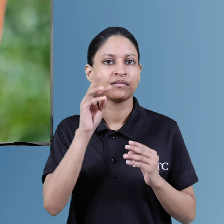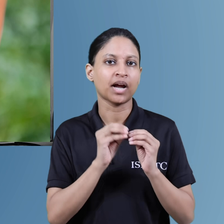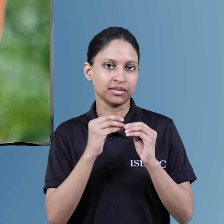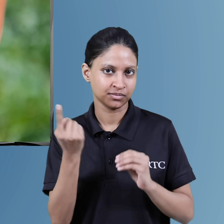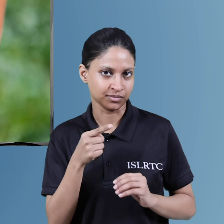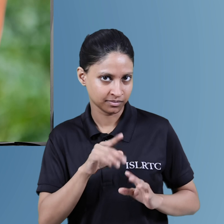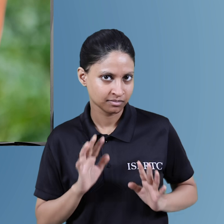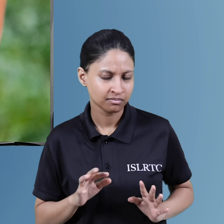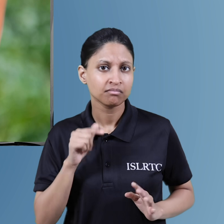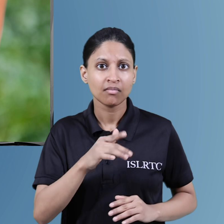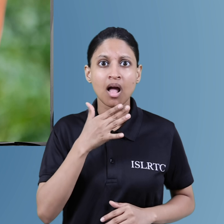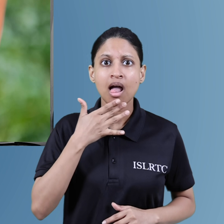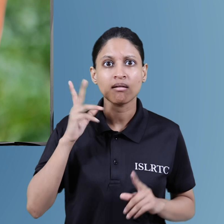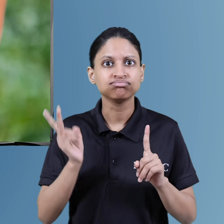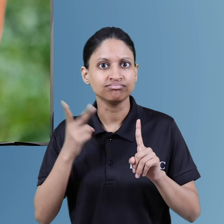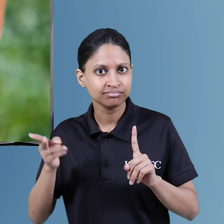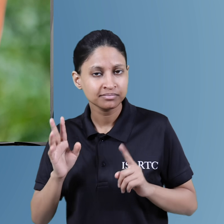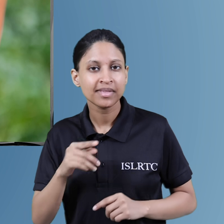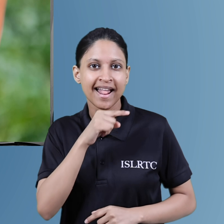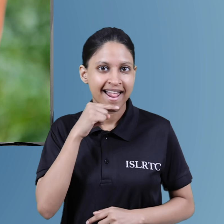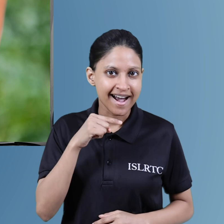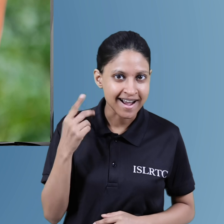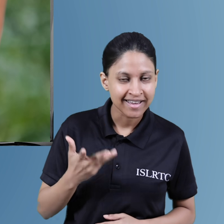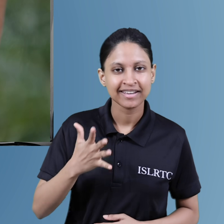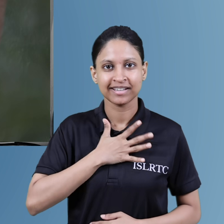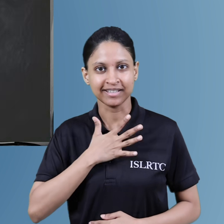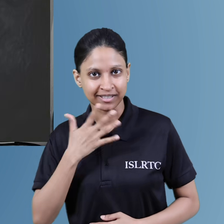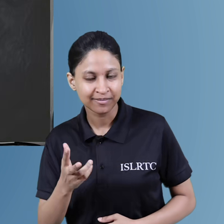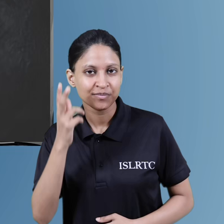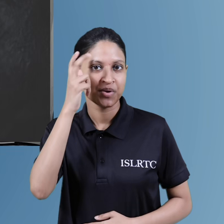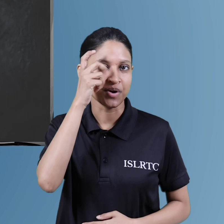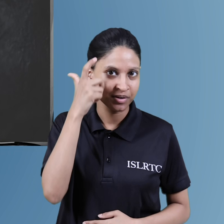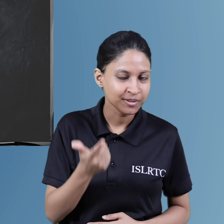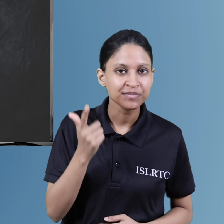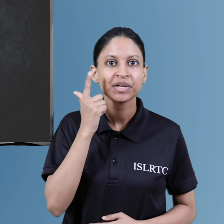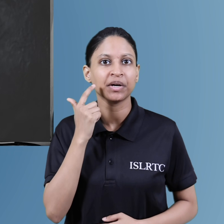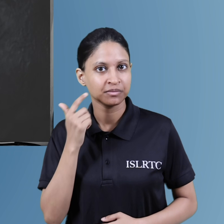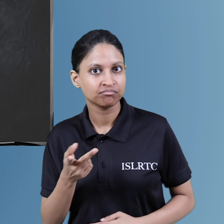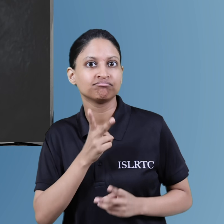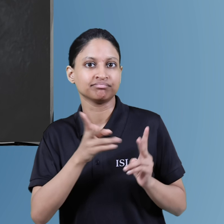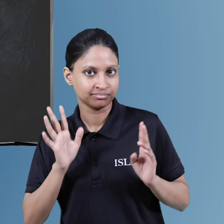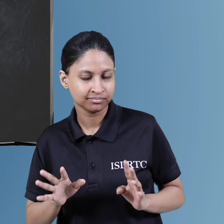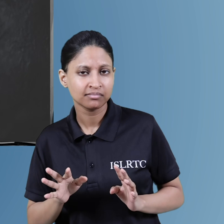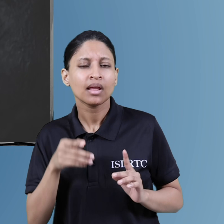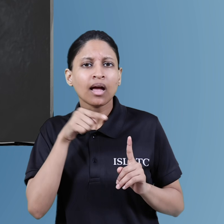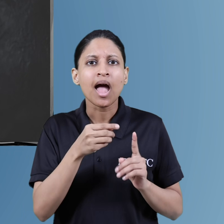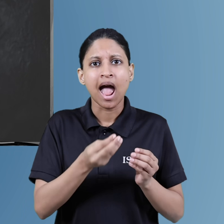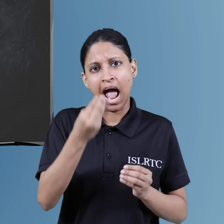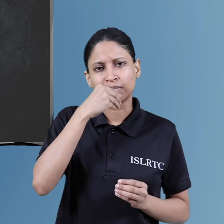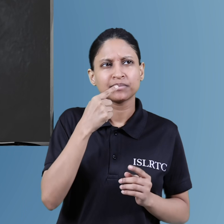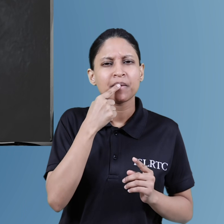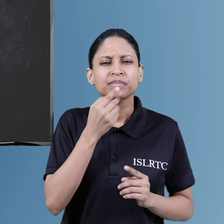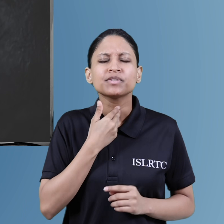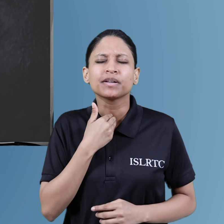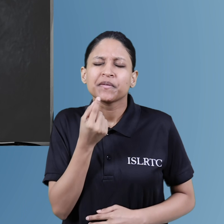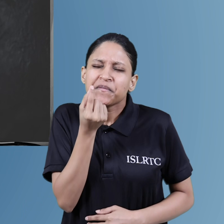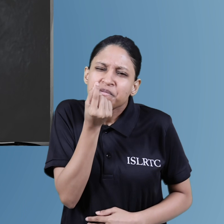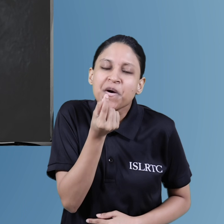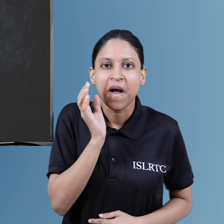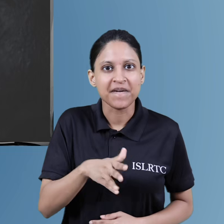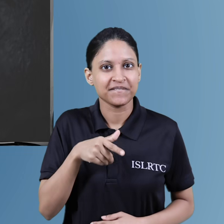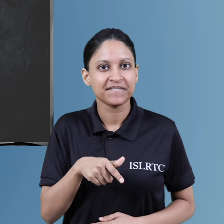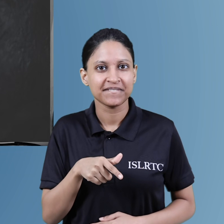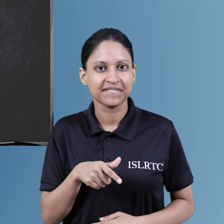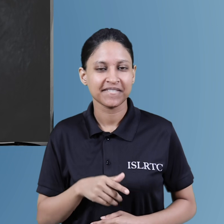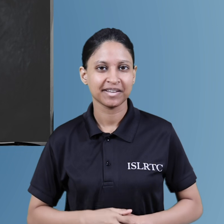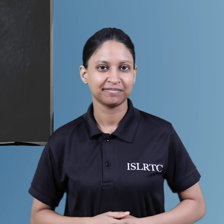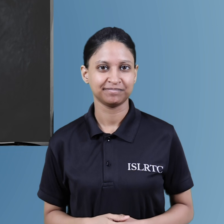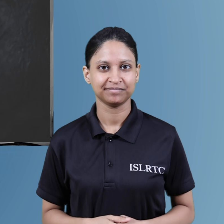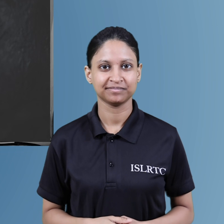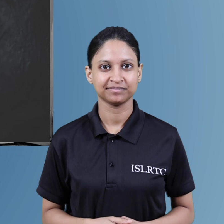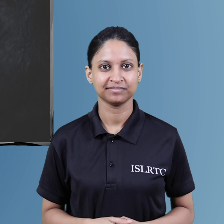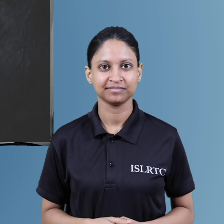A vegetable that comes in various colors, including red, yellow, green and orange and is known for its slightly sweet flavor.